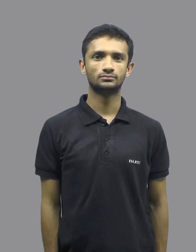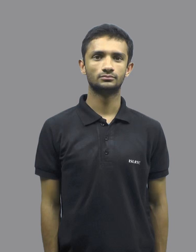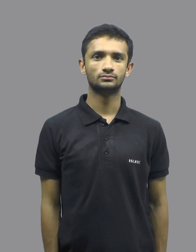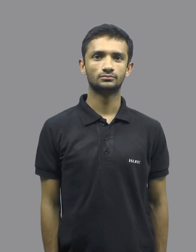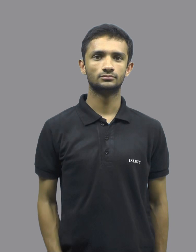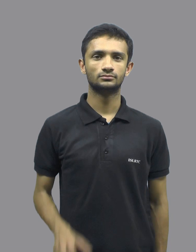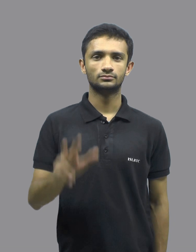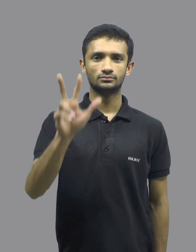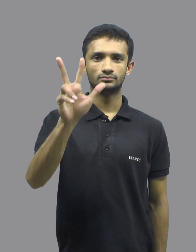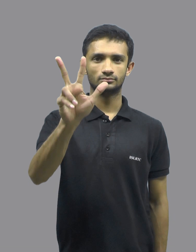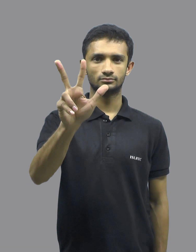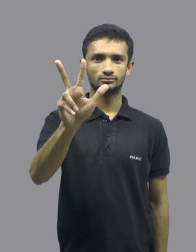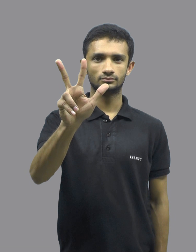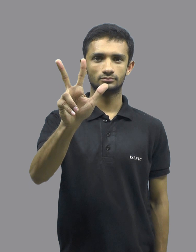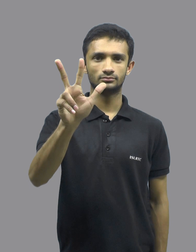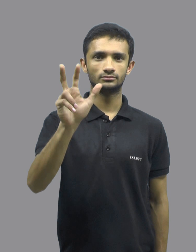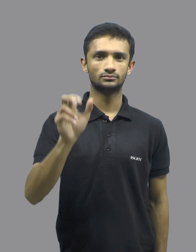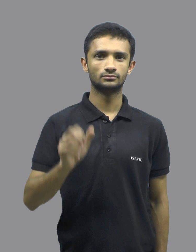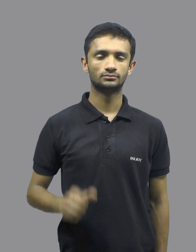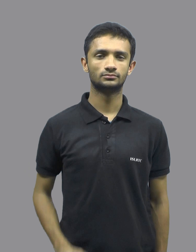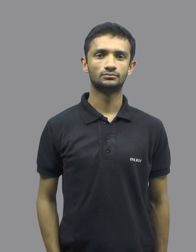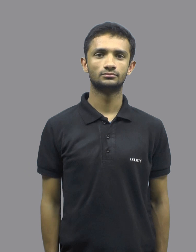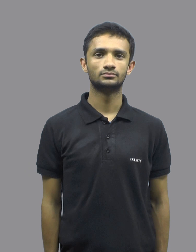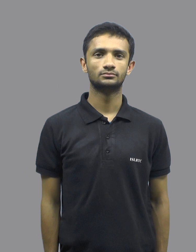8 Eight